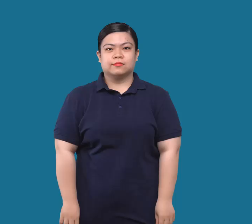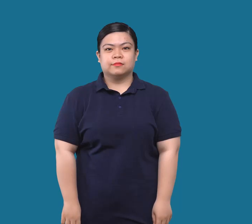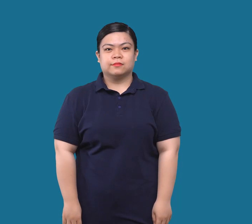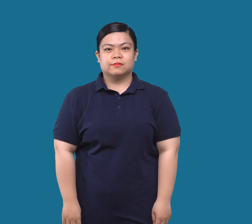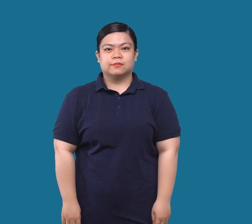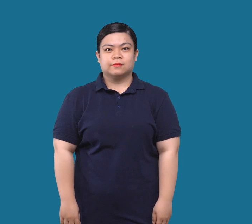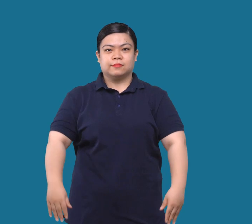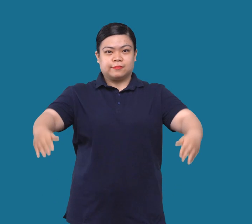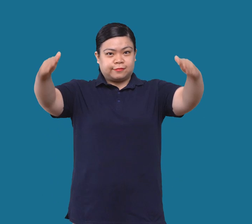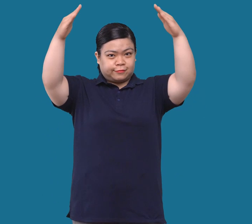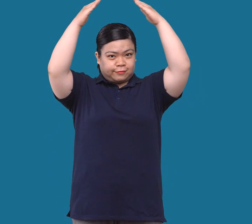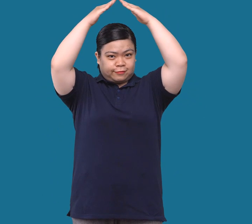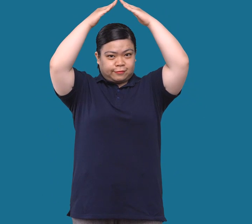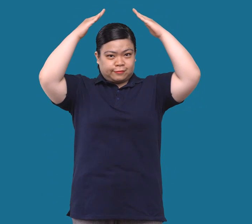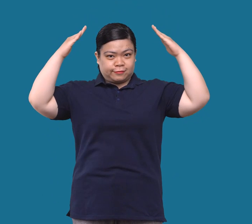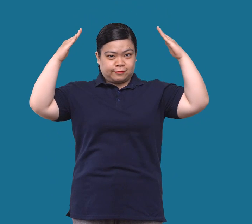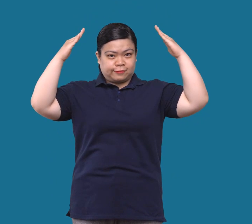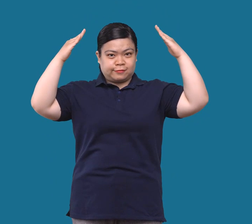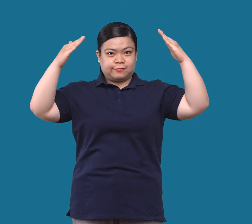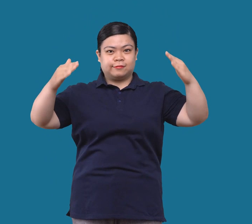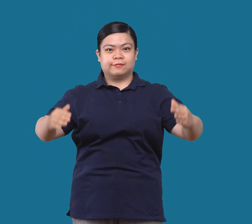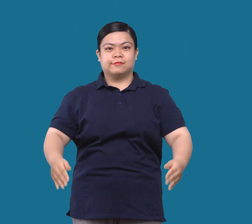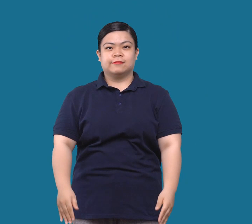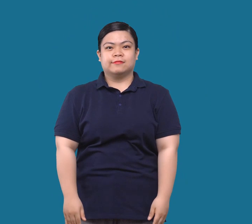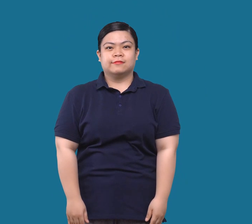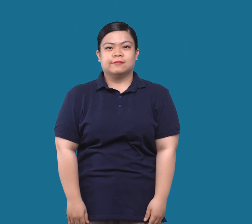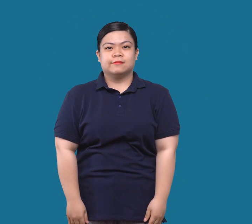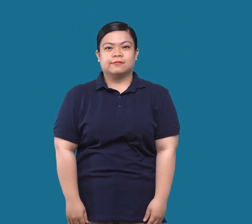nón